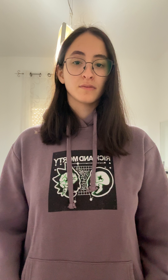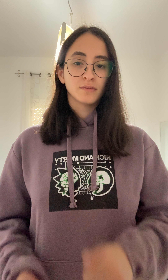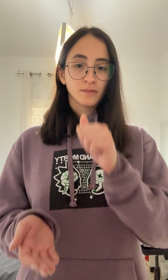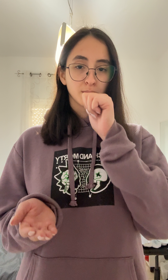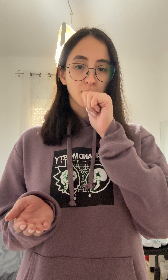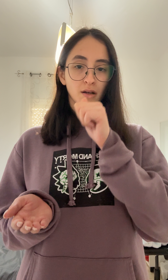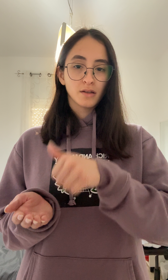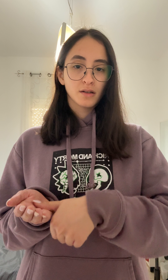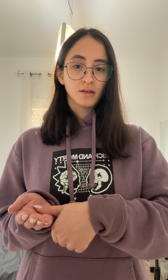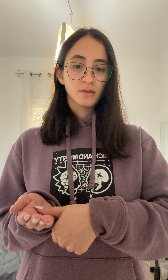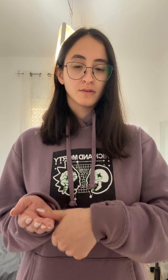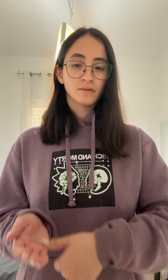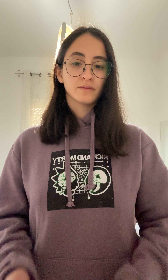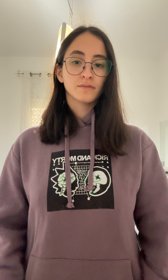בנק